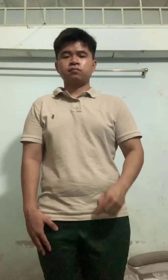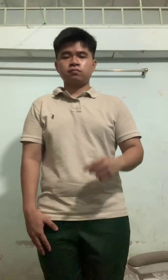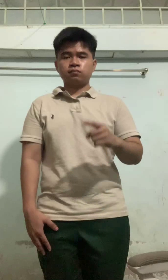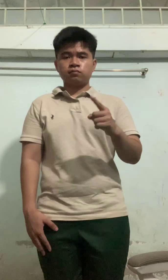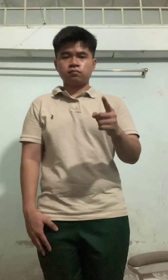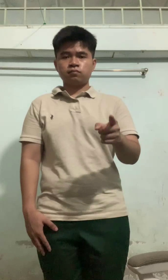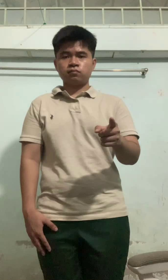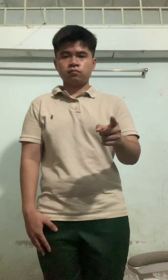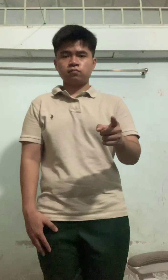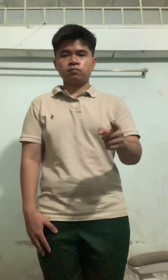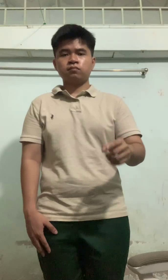ban